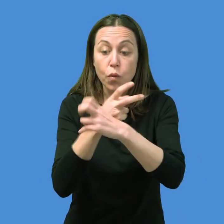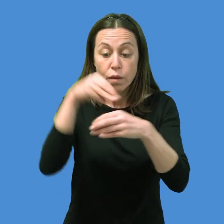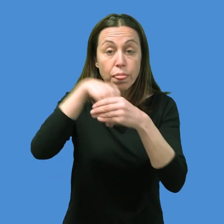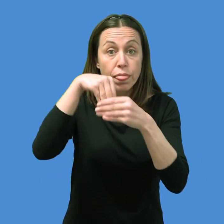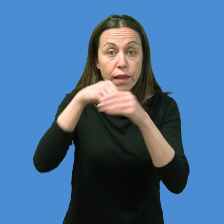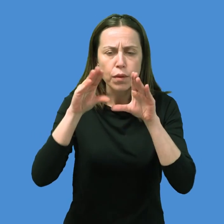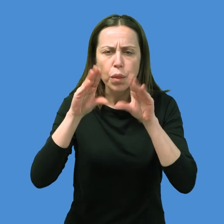dentro